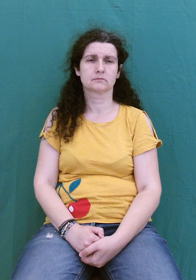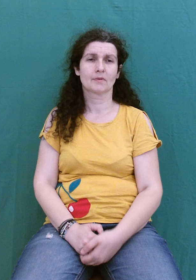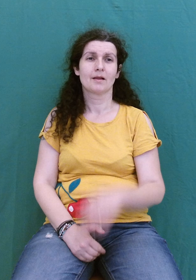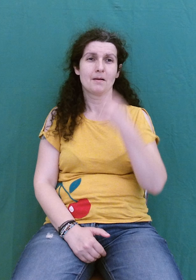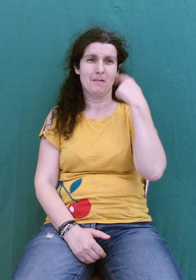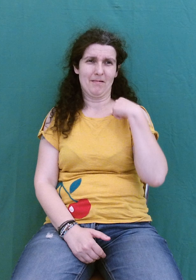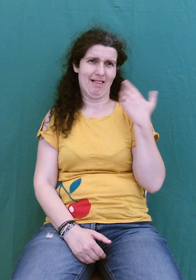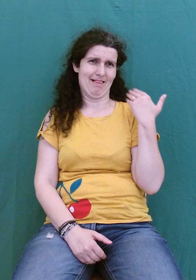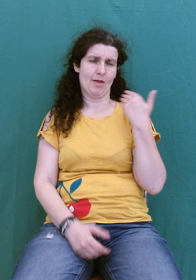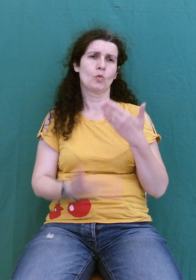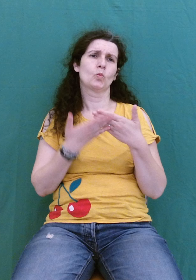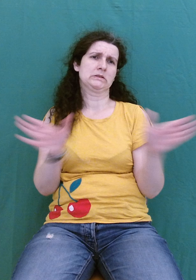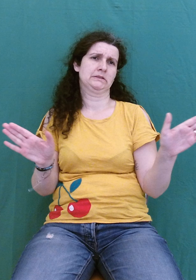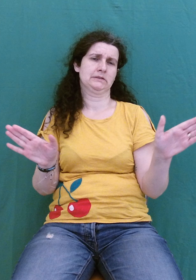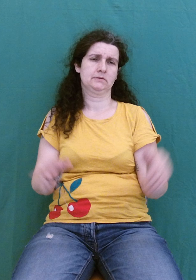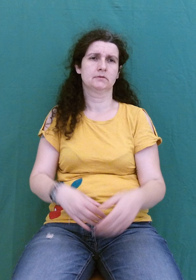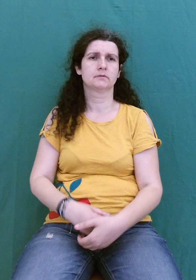ΜΑΜΑ ΜΟΥ ΠΡΟΣΦΑΤΑ ΧΩΡΙΖΩ